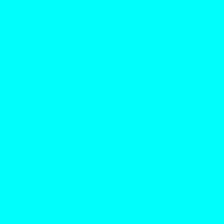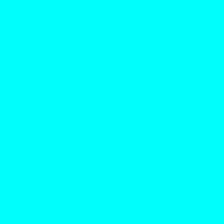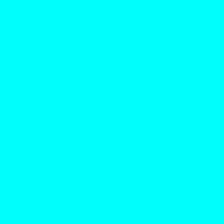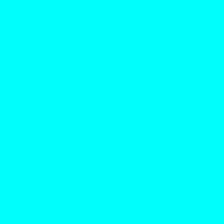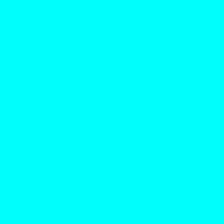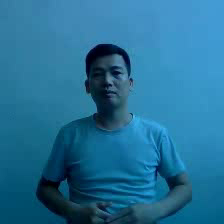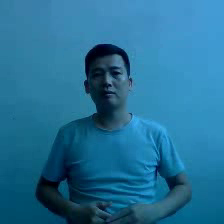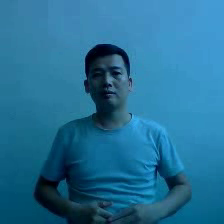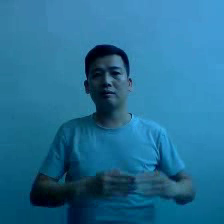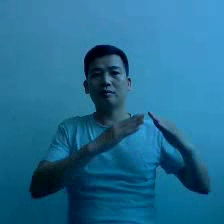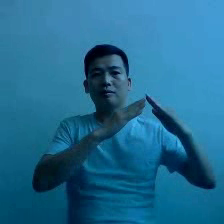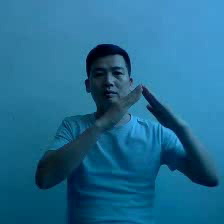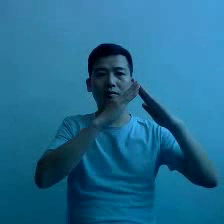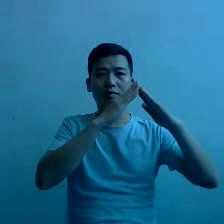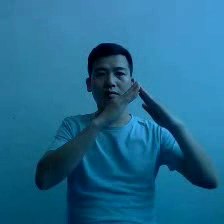Nhà